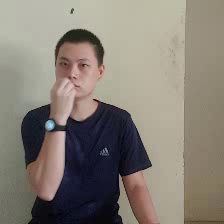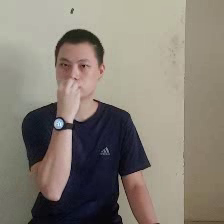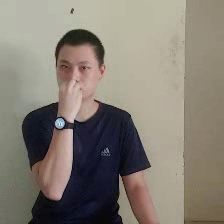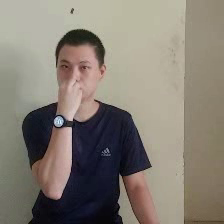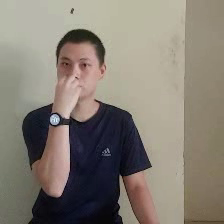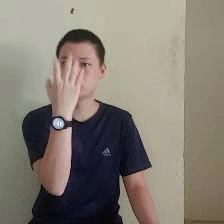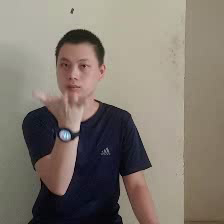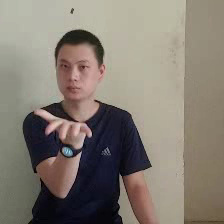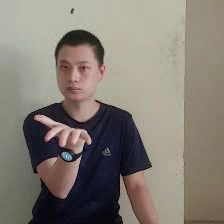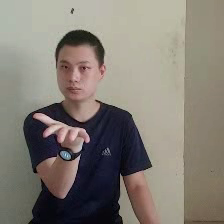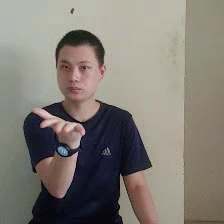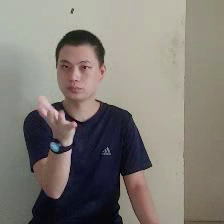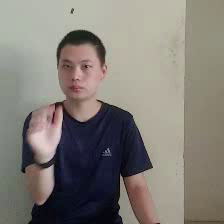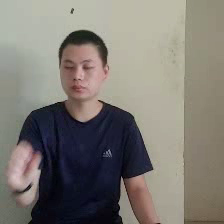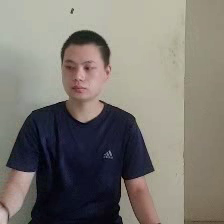Cảm ơn